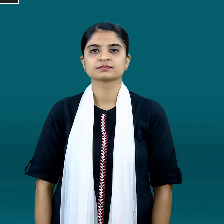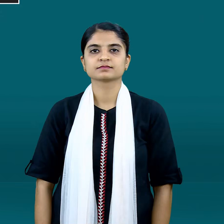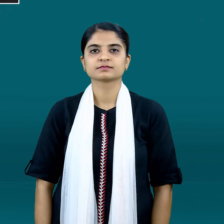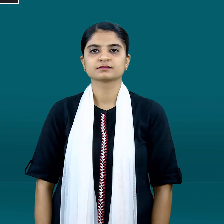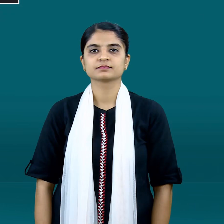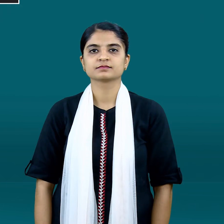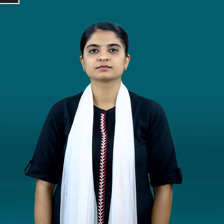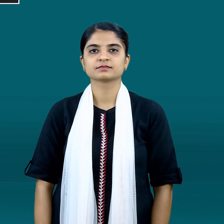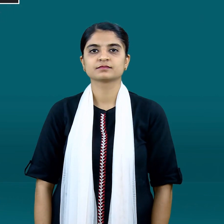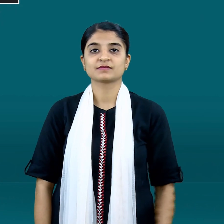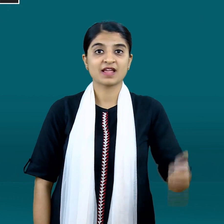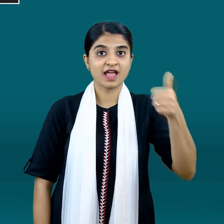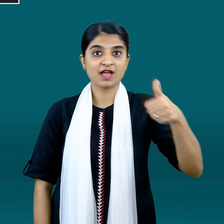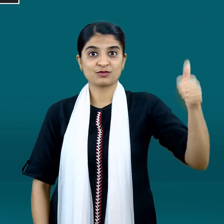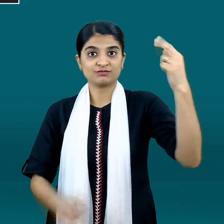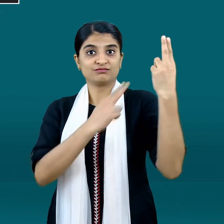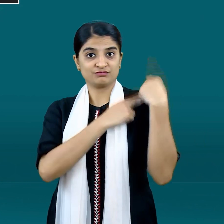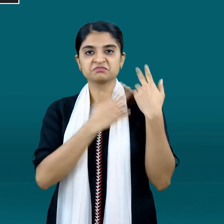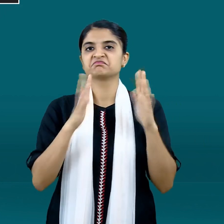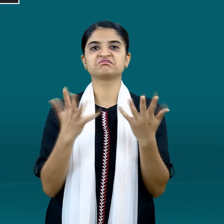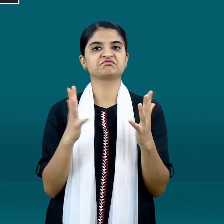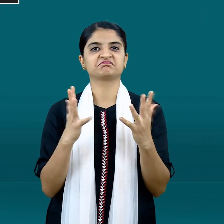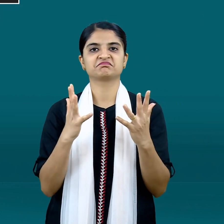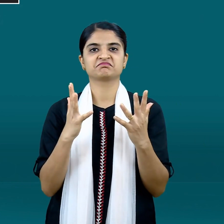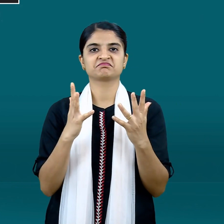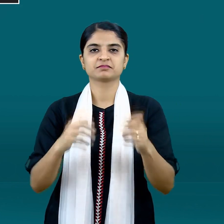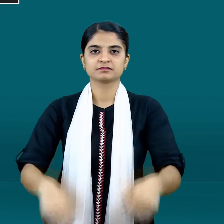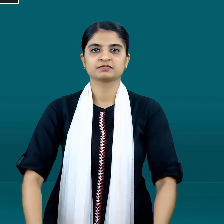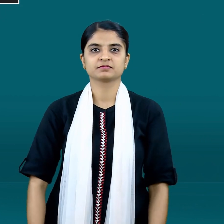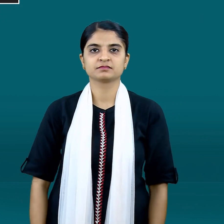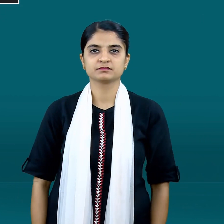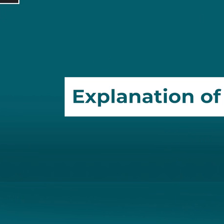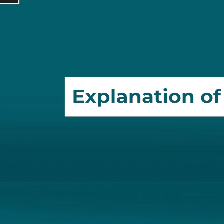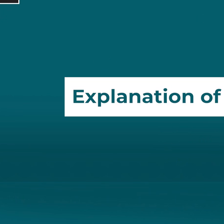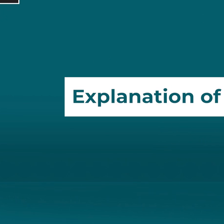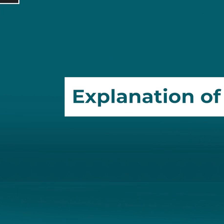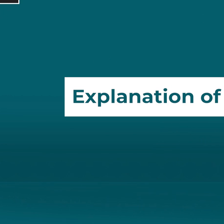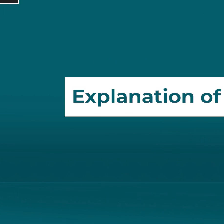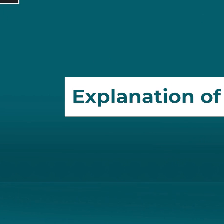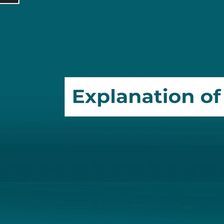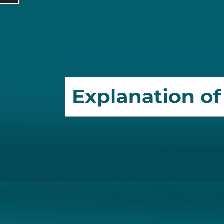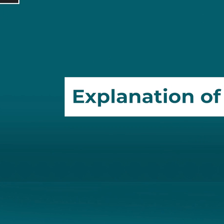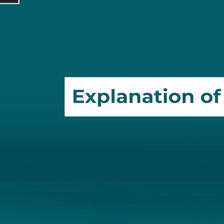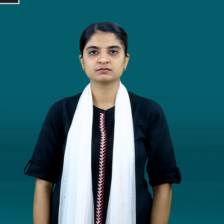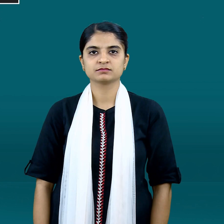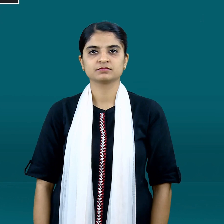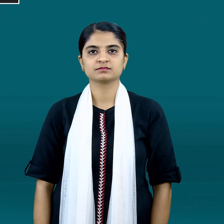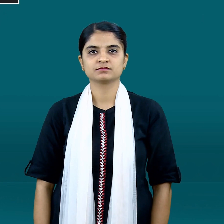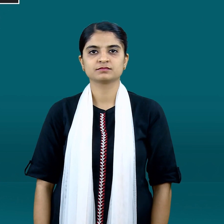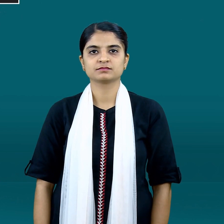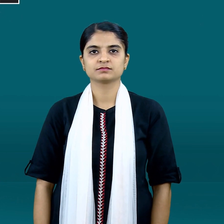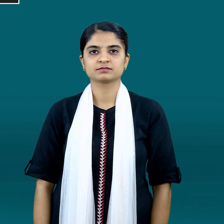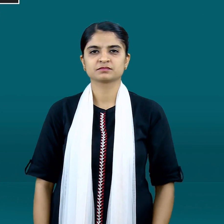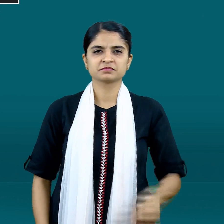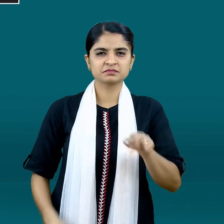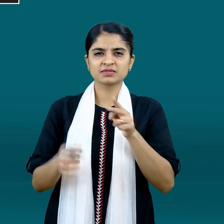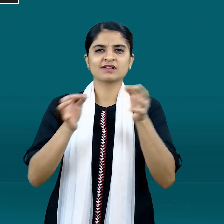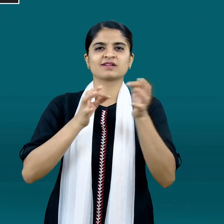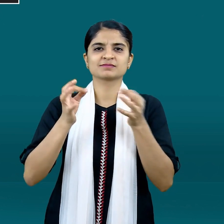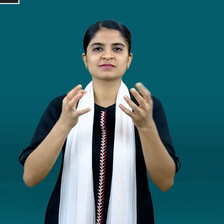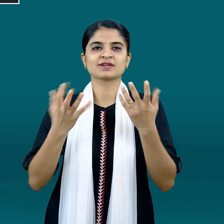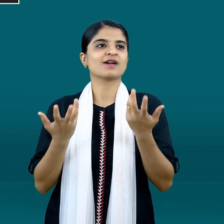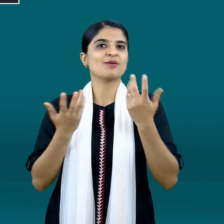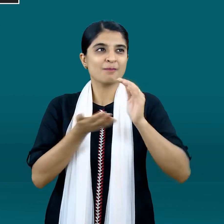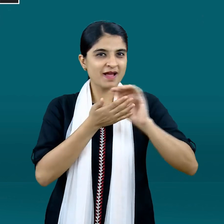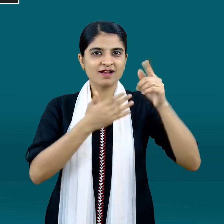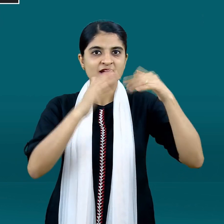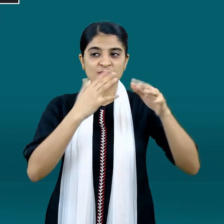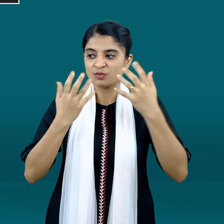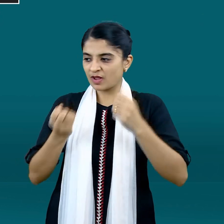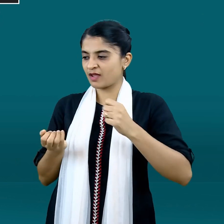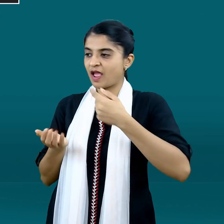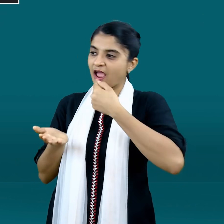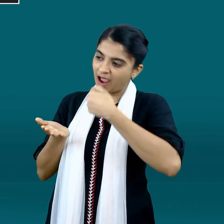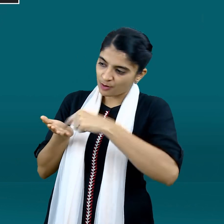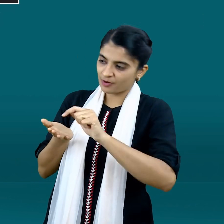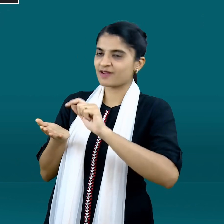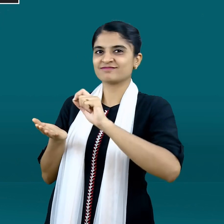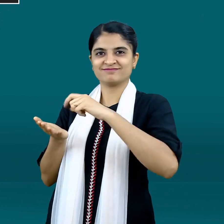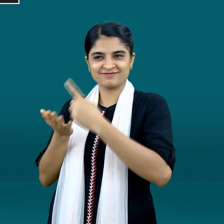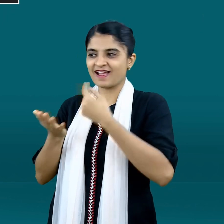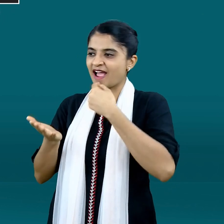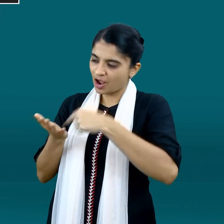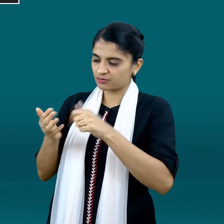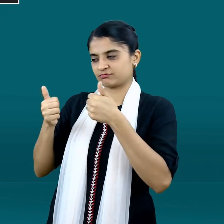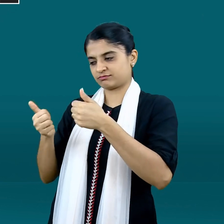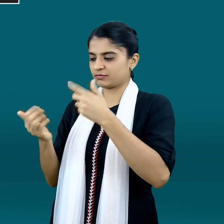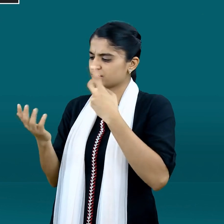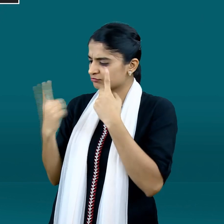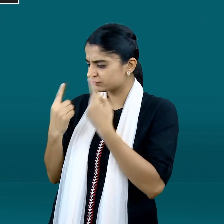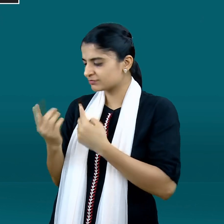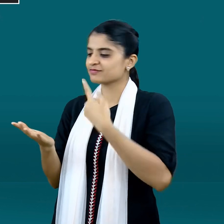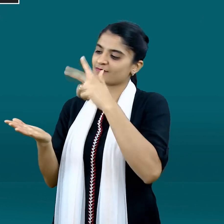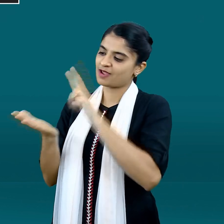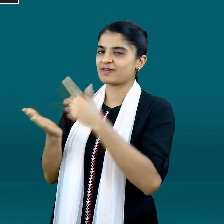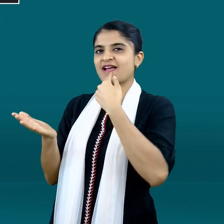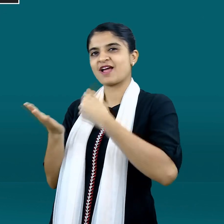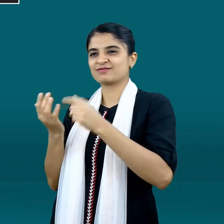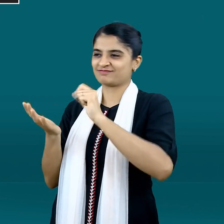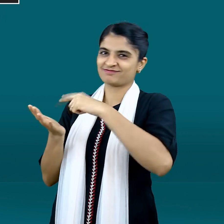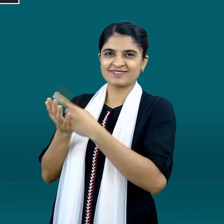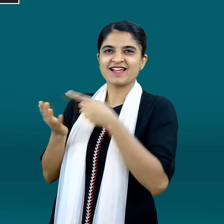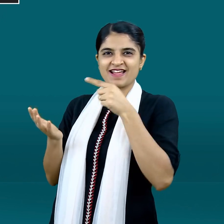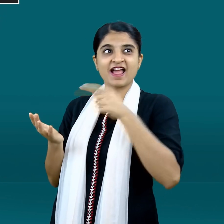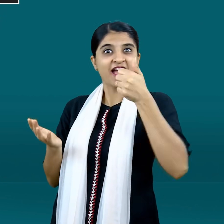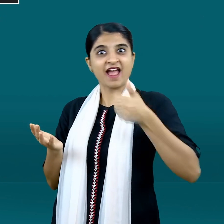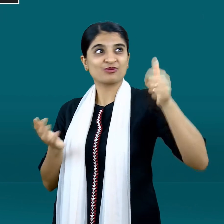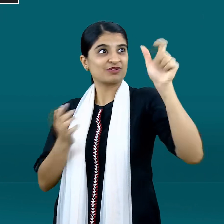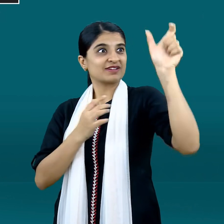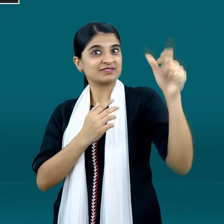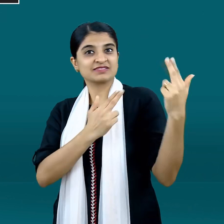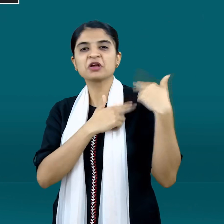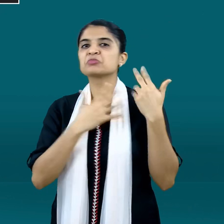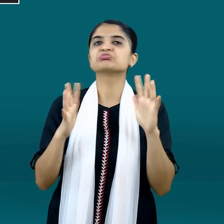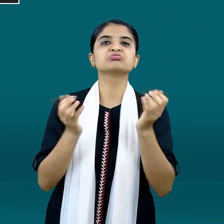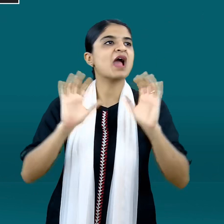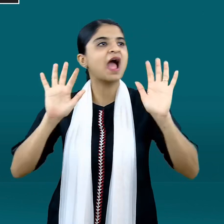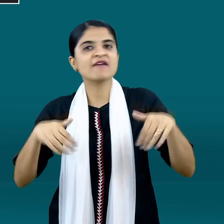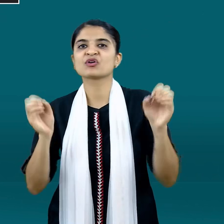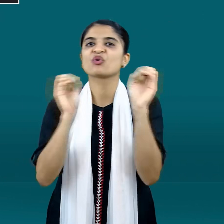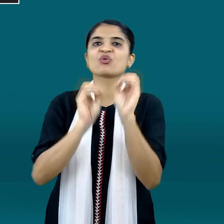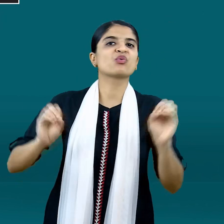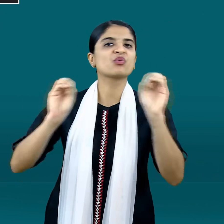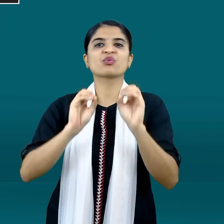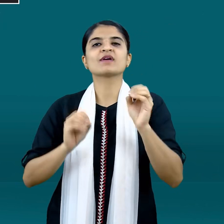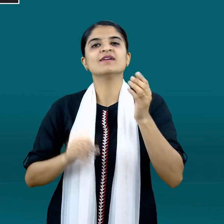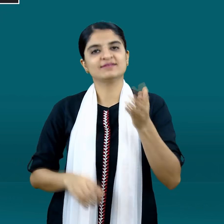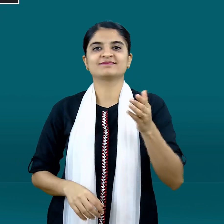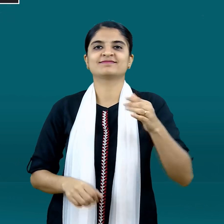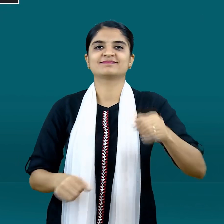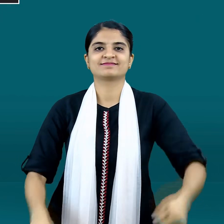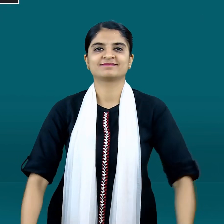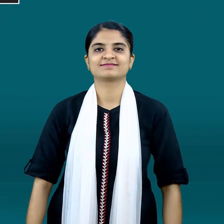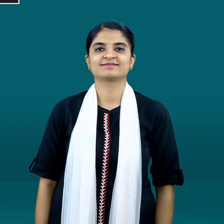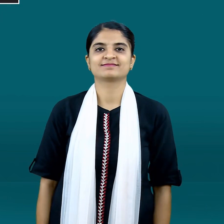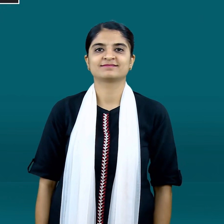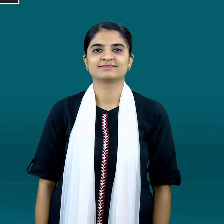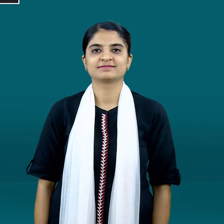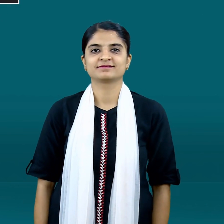Unauthorised